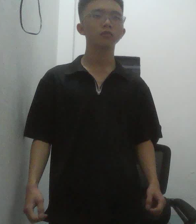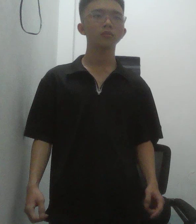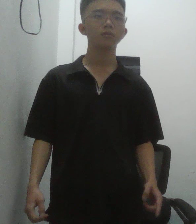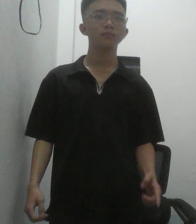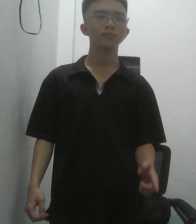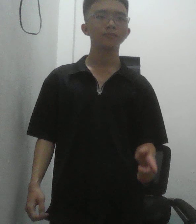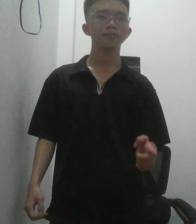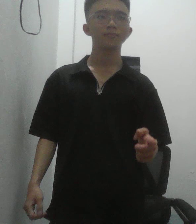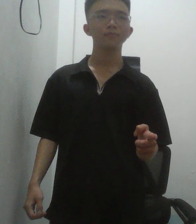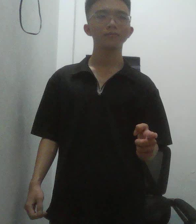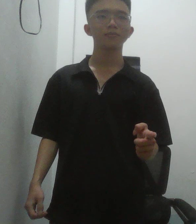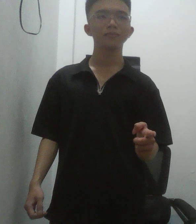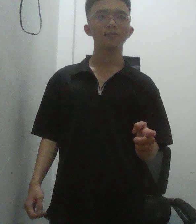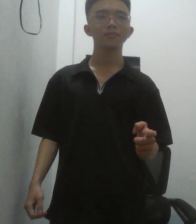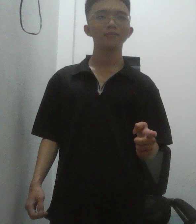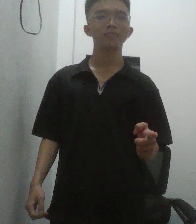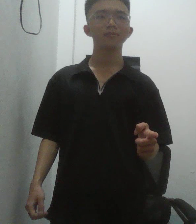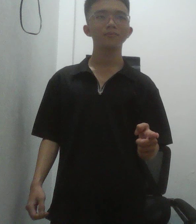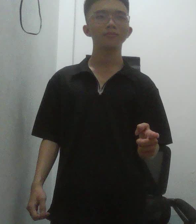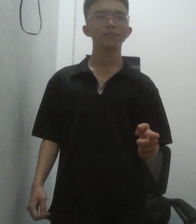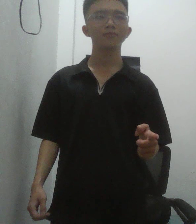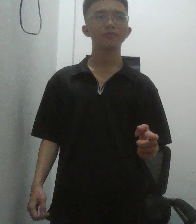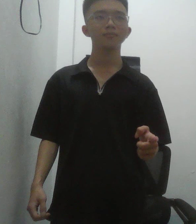ban